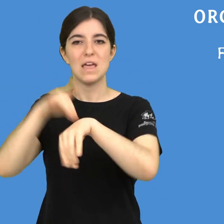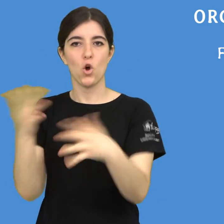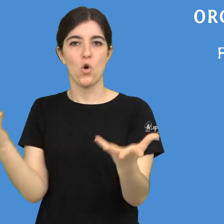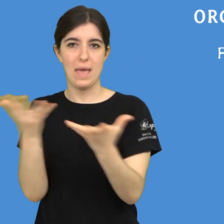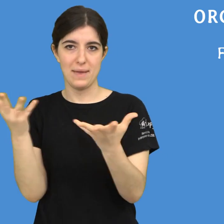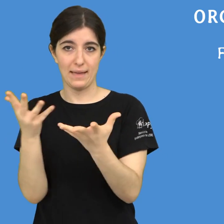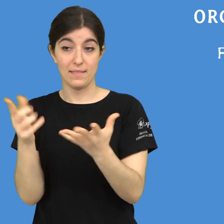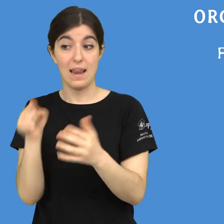urgente